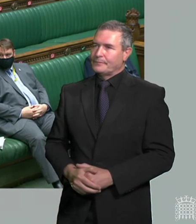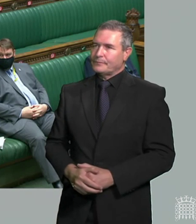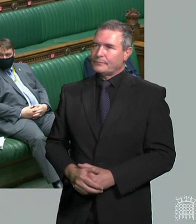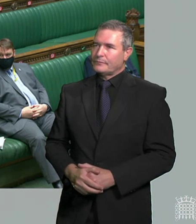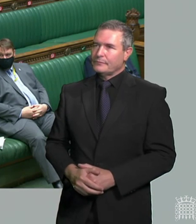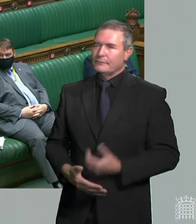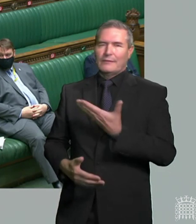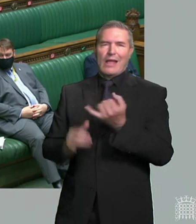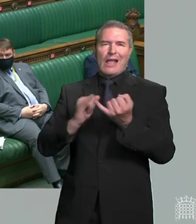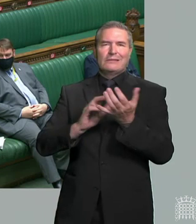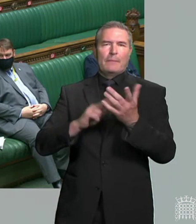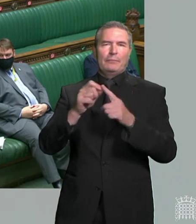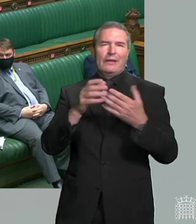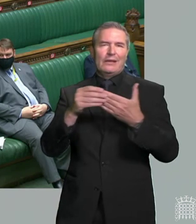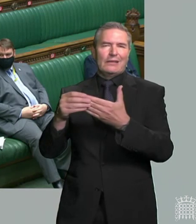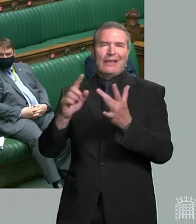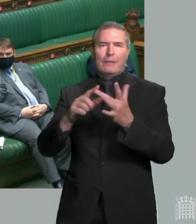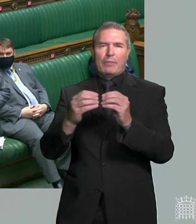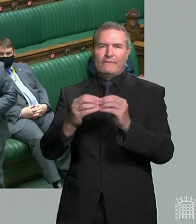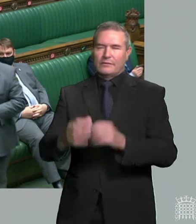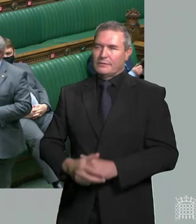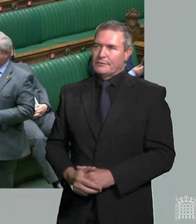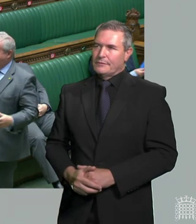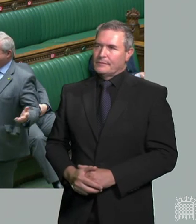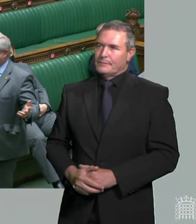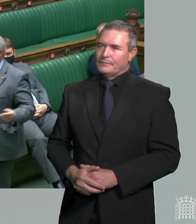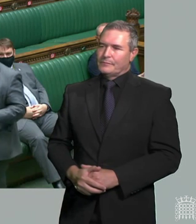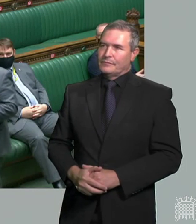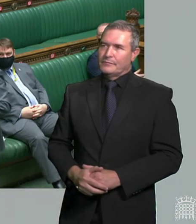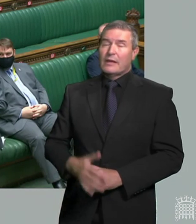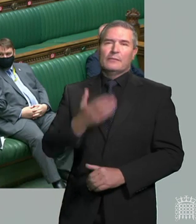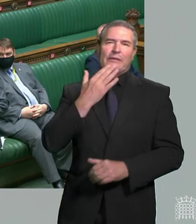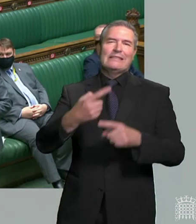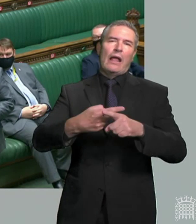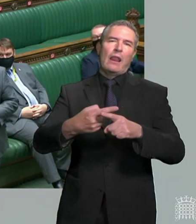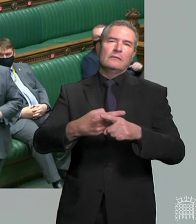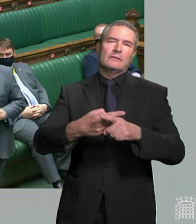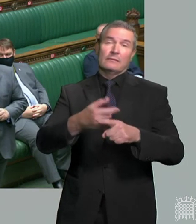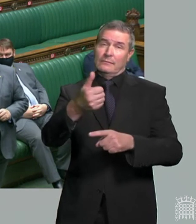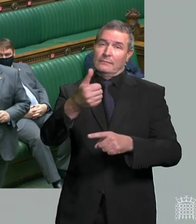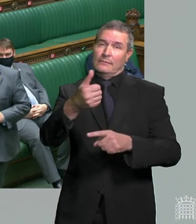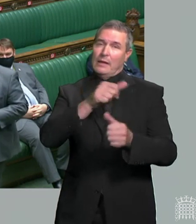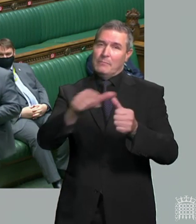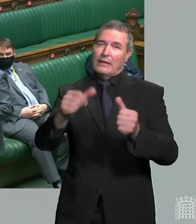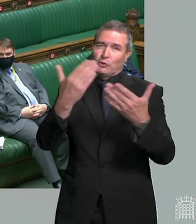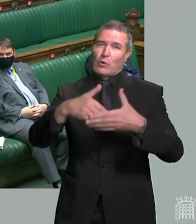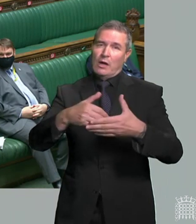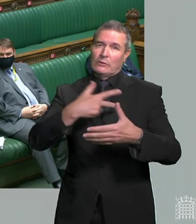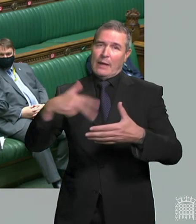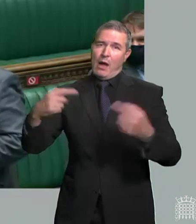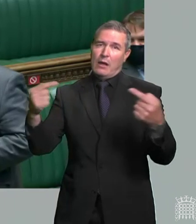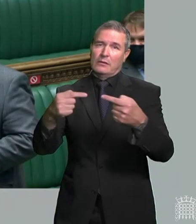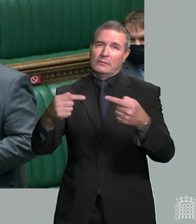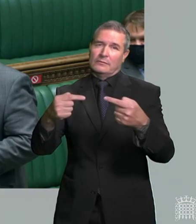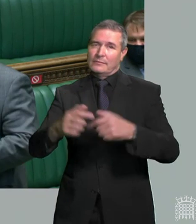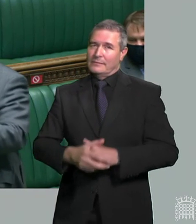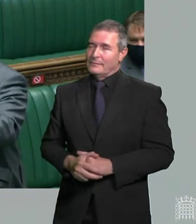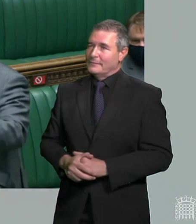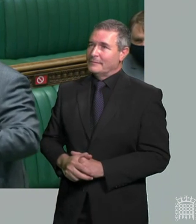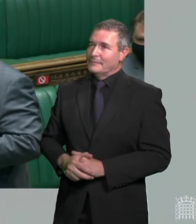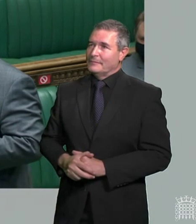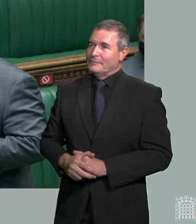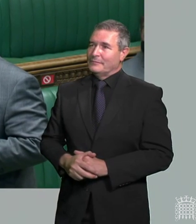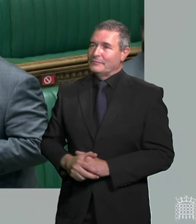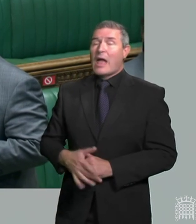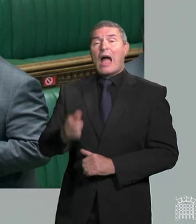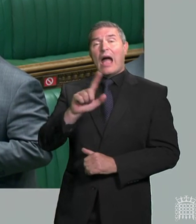Can I wish England all the best for the football match tonight against Denmark?